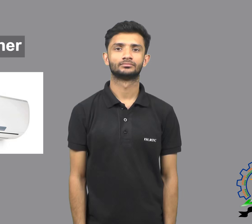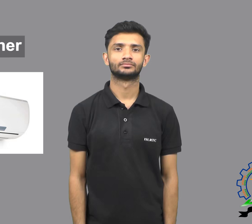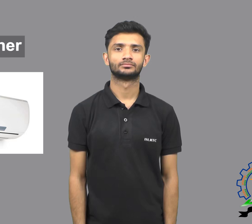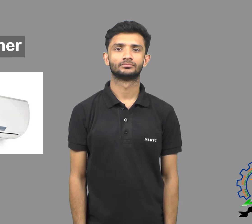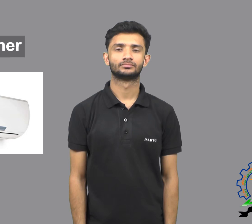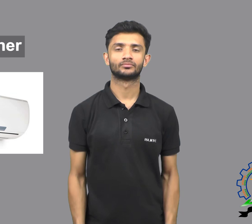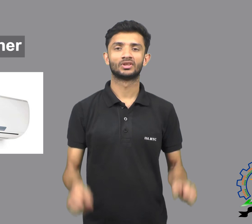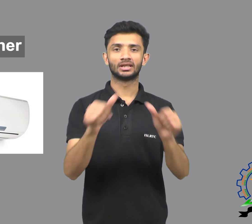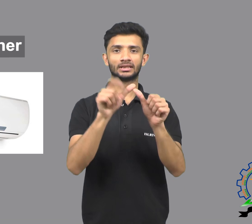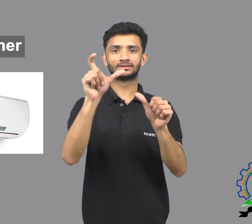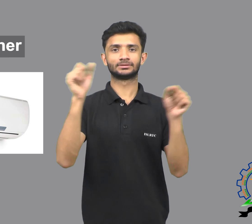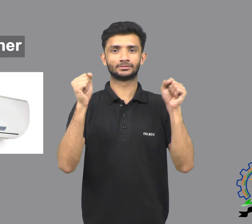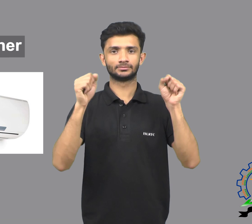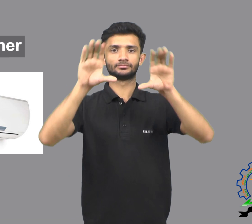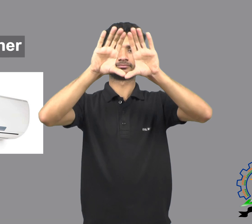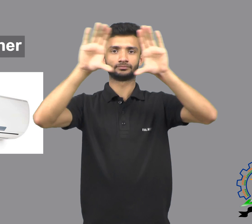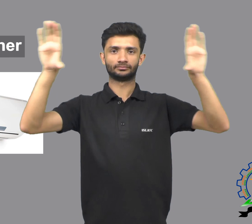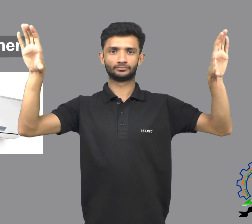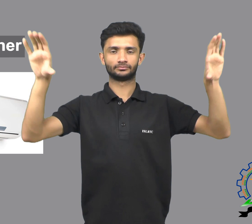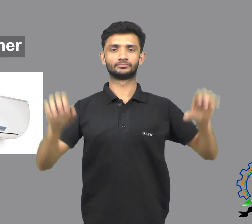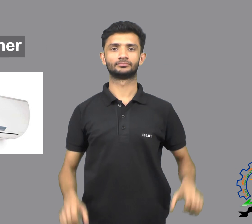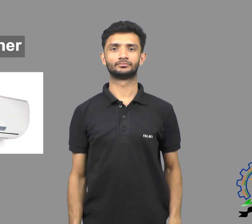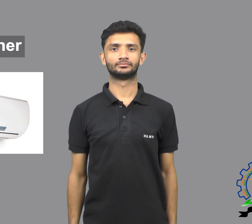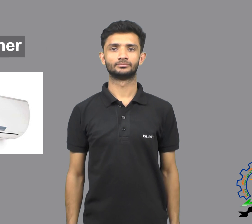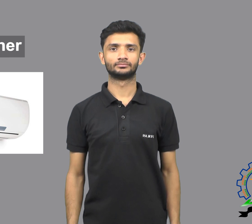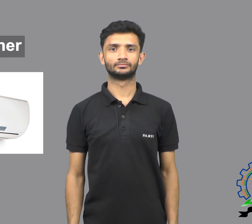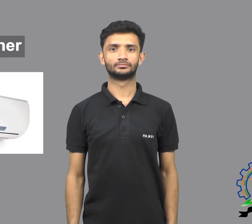Air Conditioner